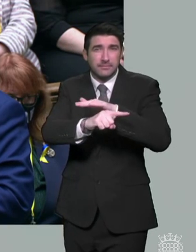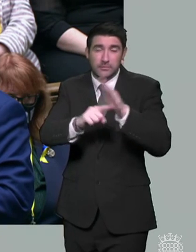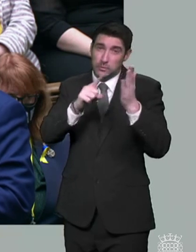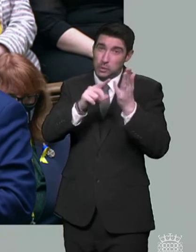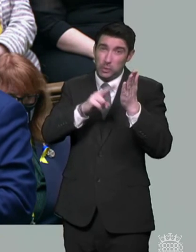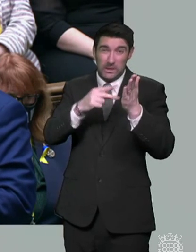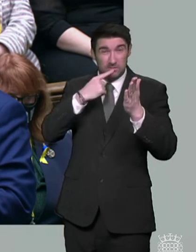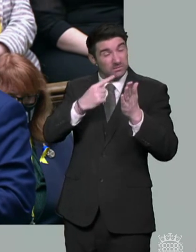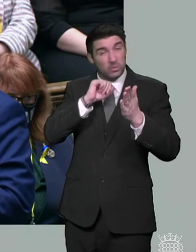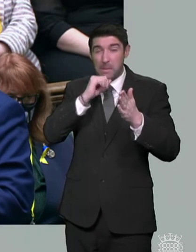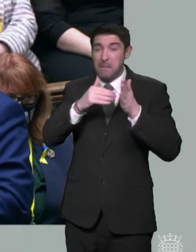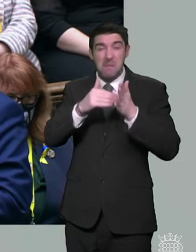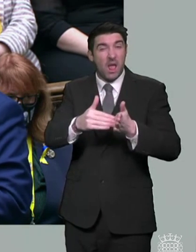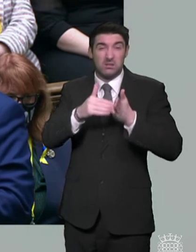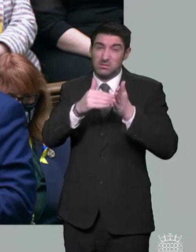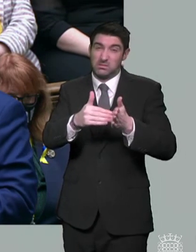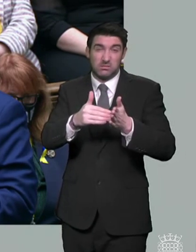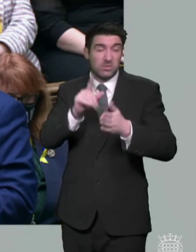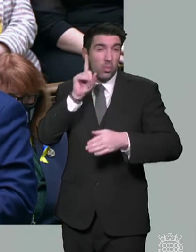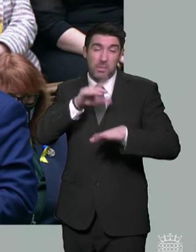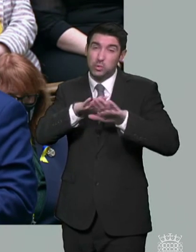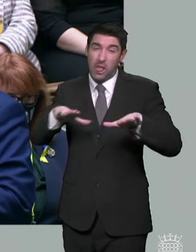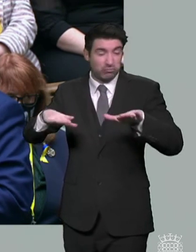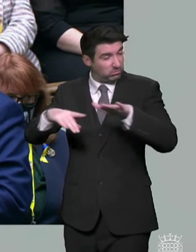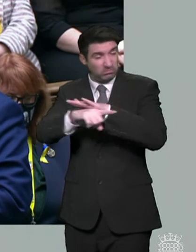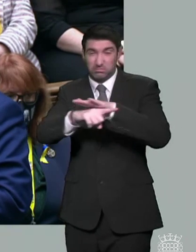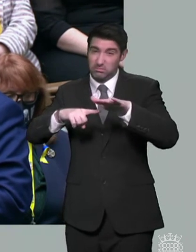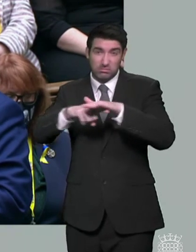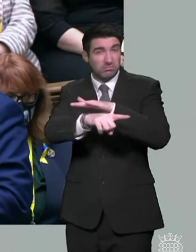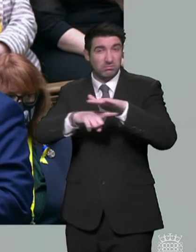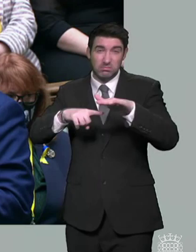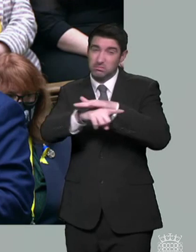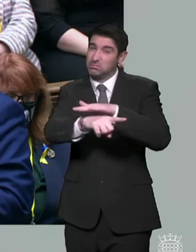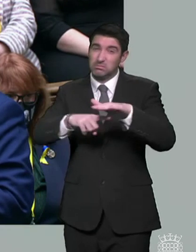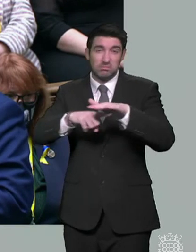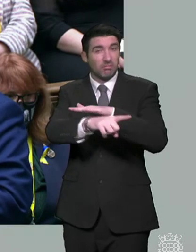This is a moment for Europe to stand united in the face of Putin’s war.